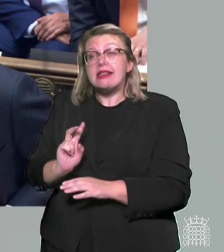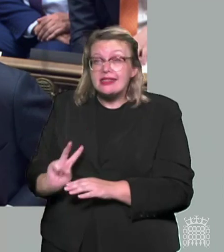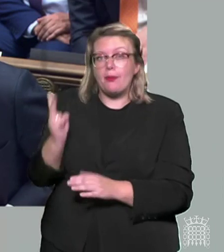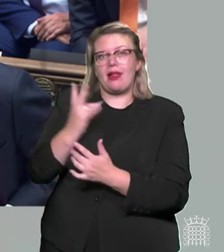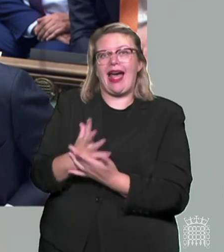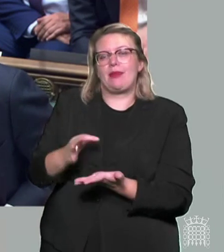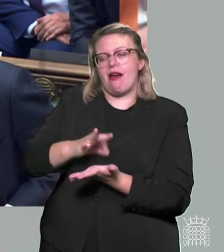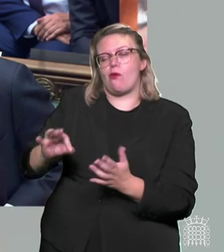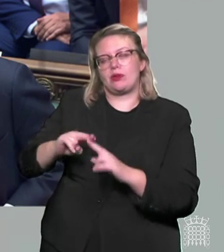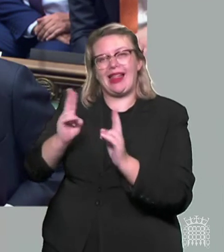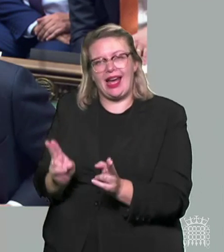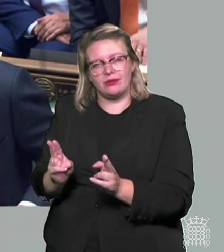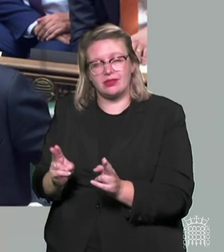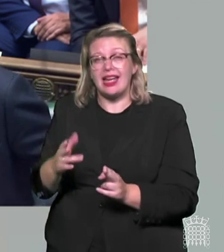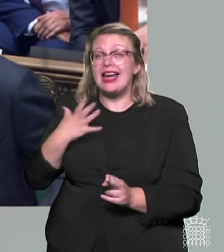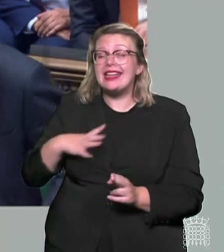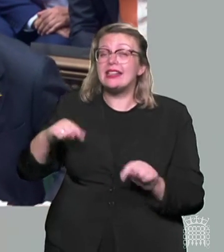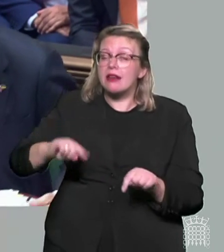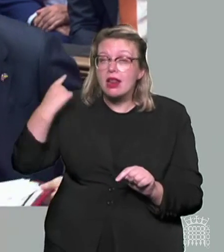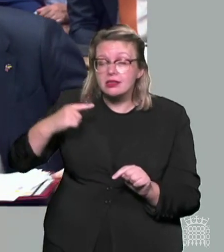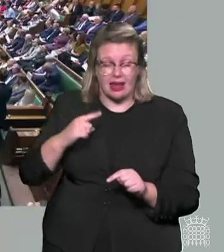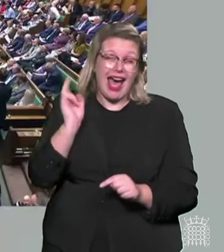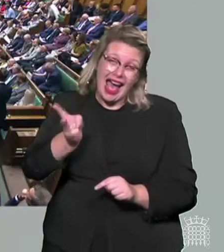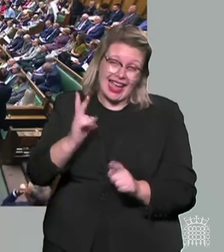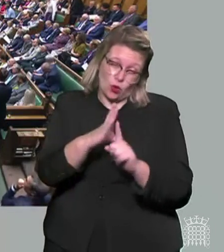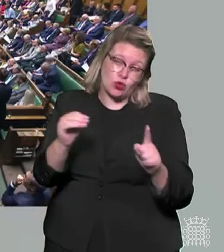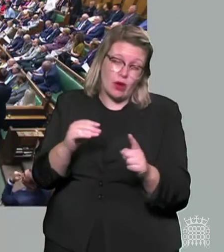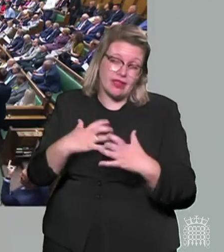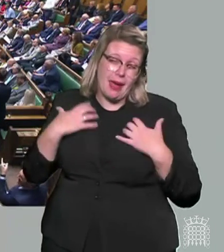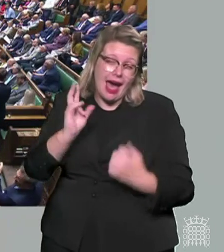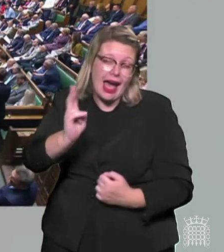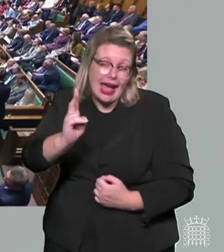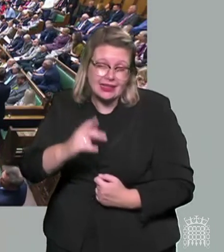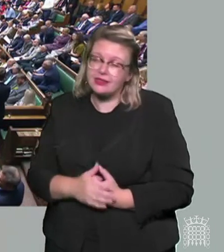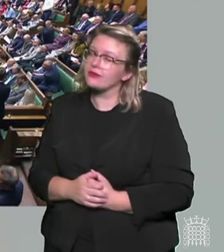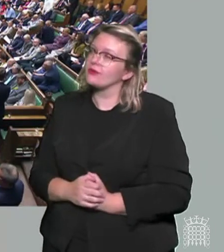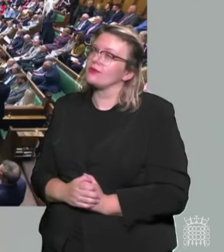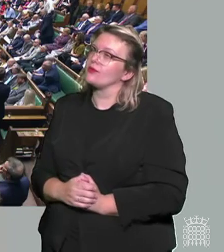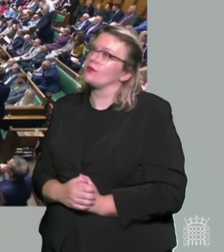What London needs is another Conservative Mayor.